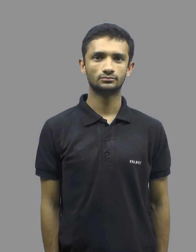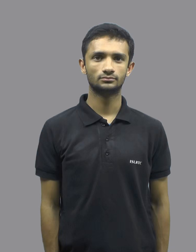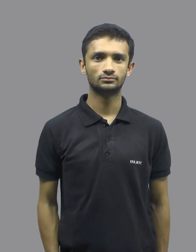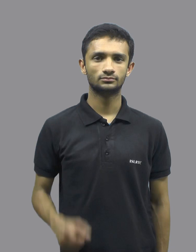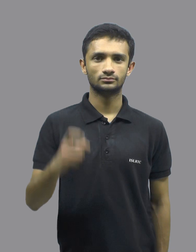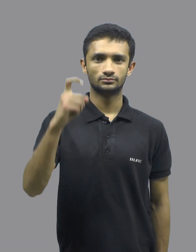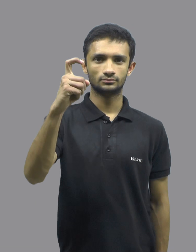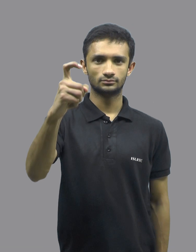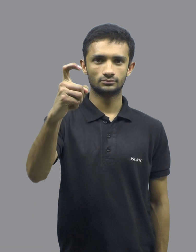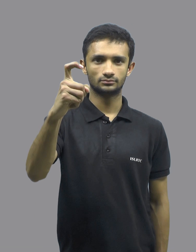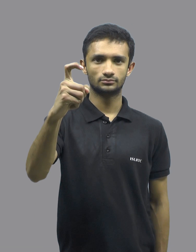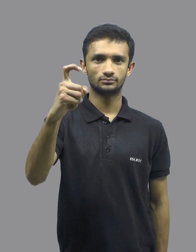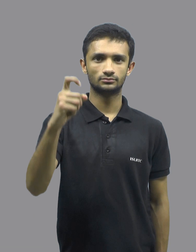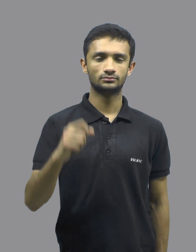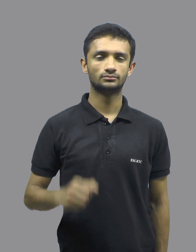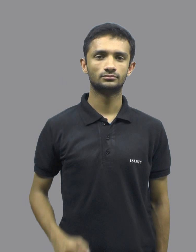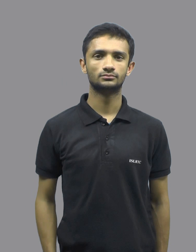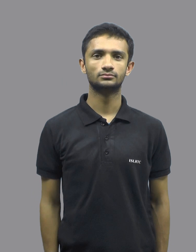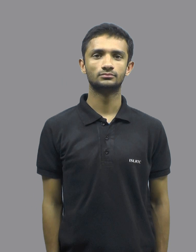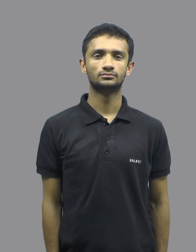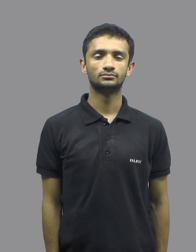7 Seven